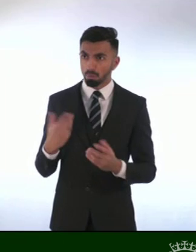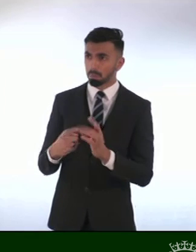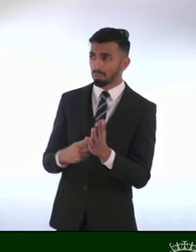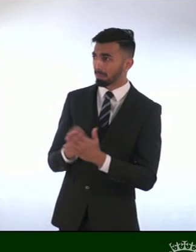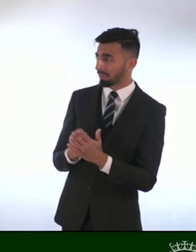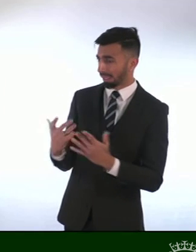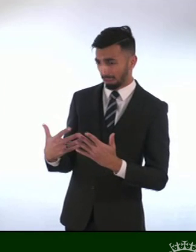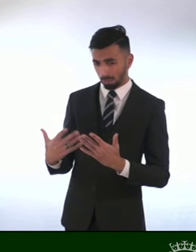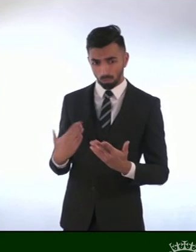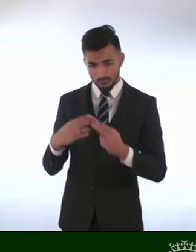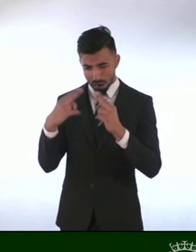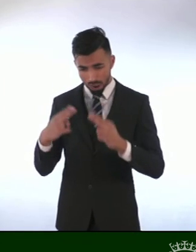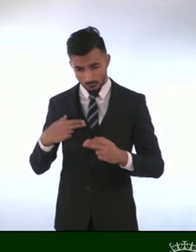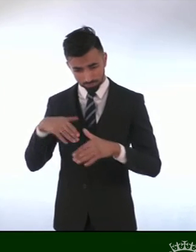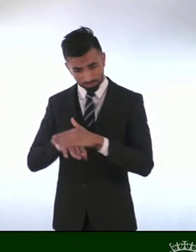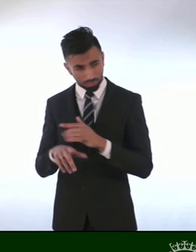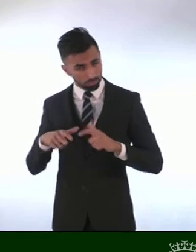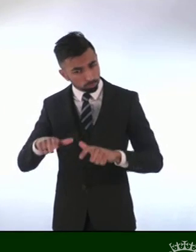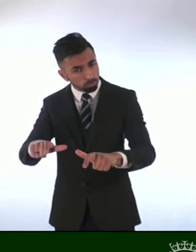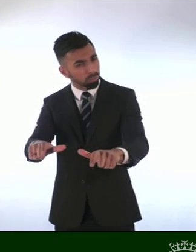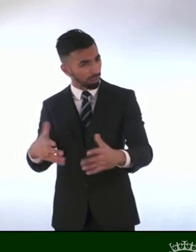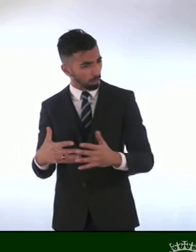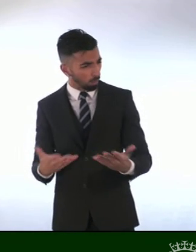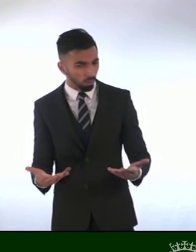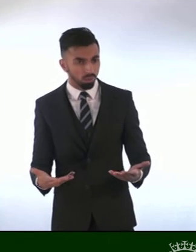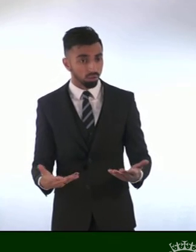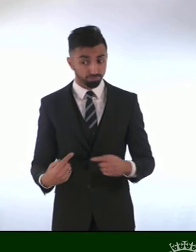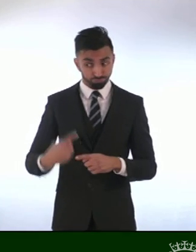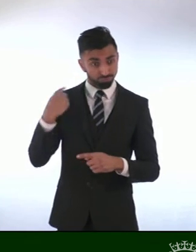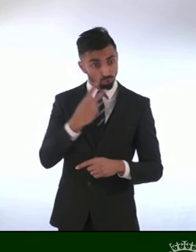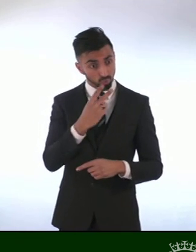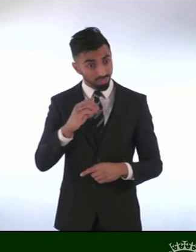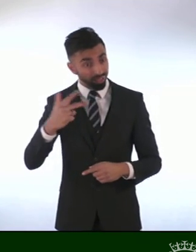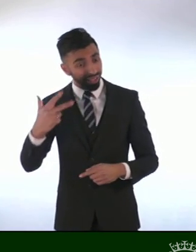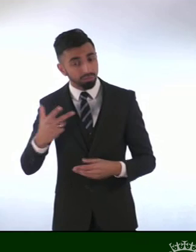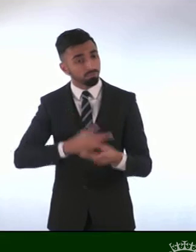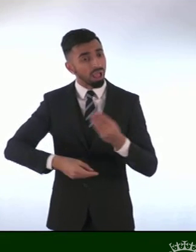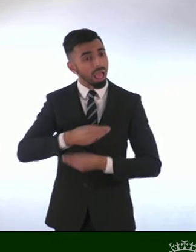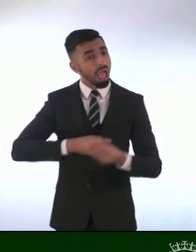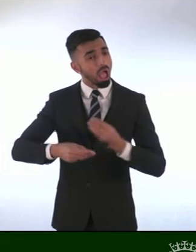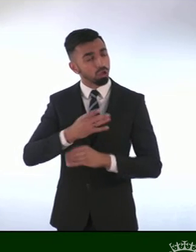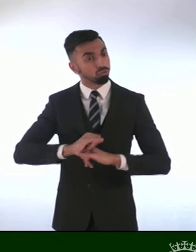In the last financial crisis, the banks were bailed out, but ordinary people were not.